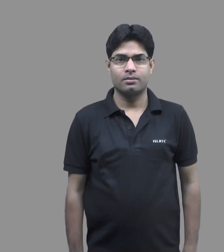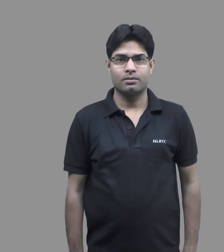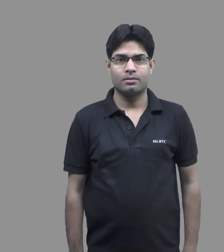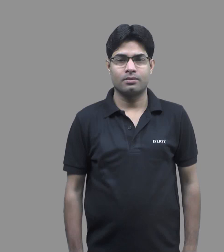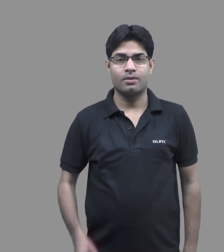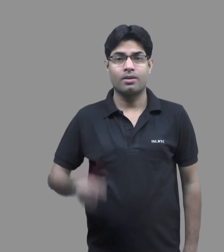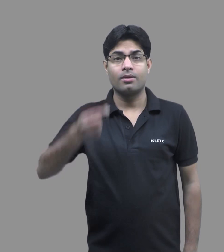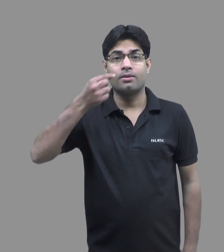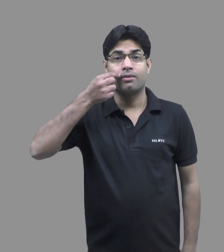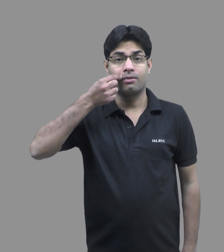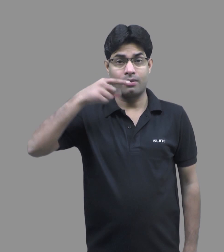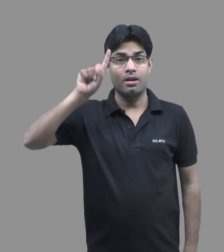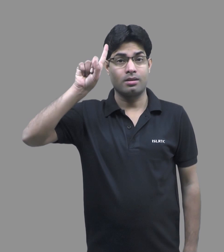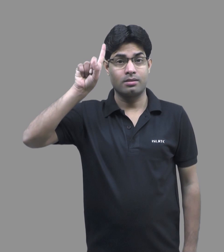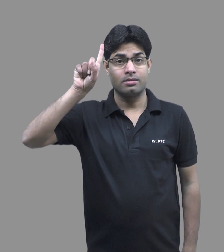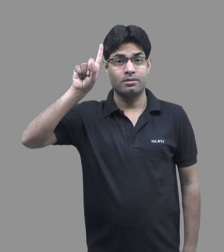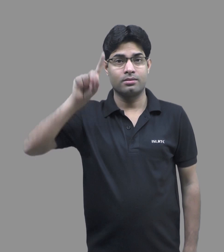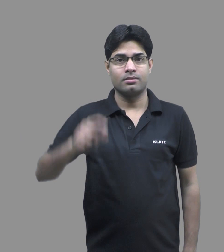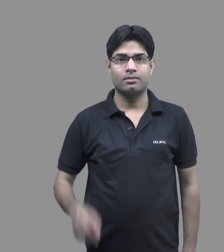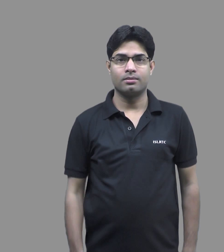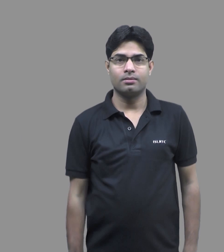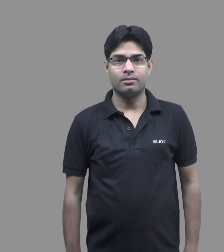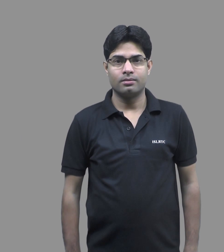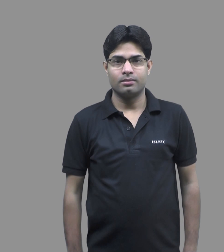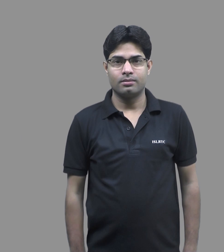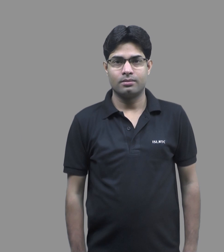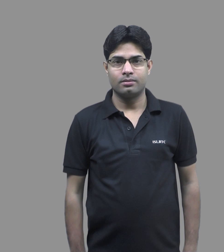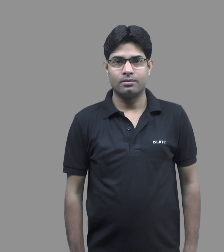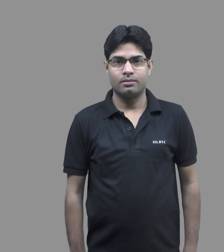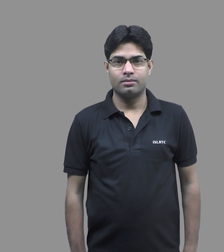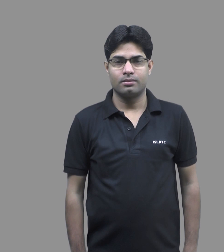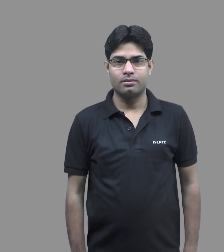Father